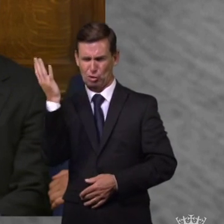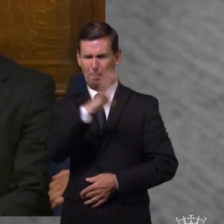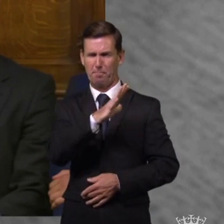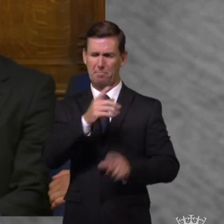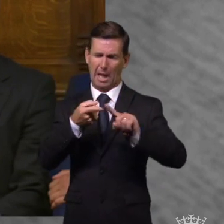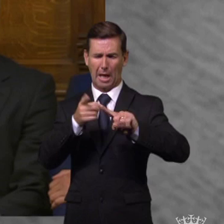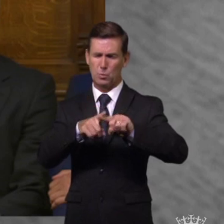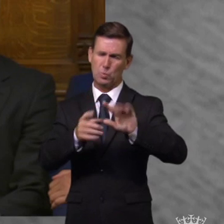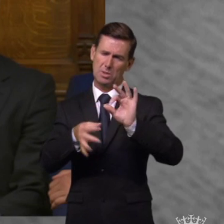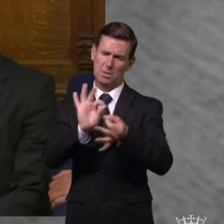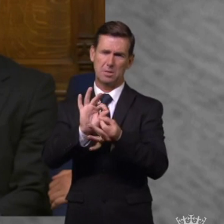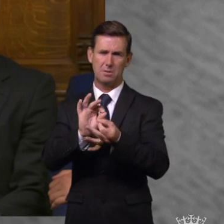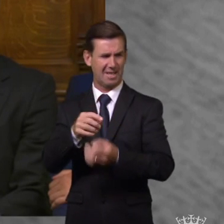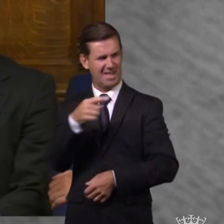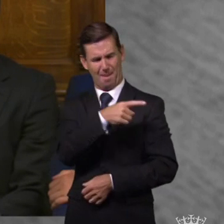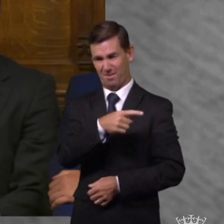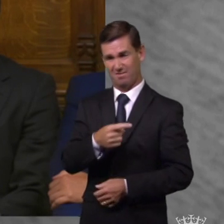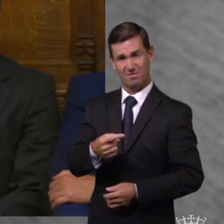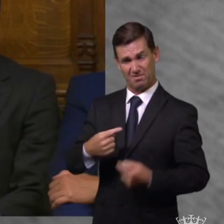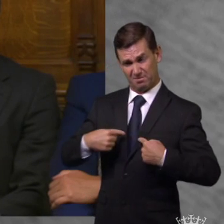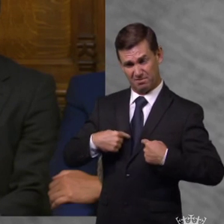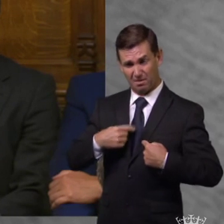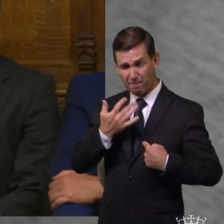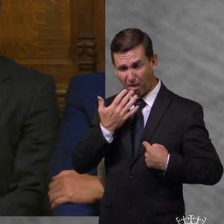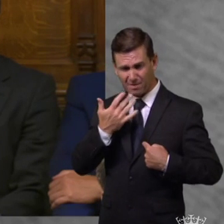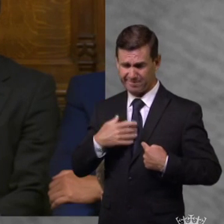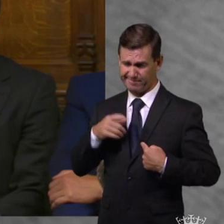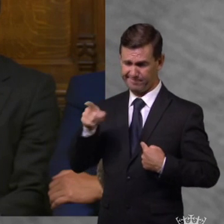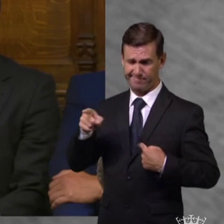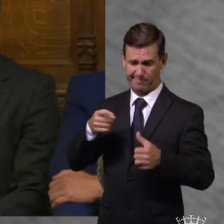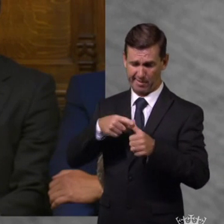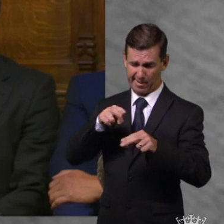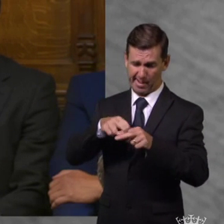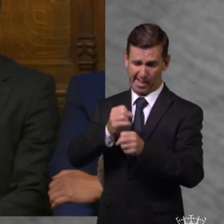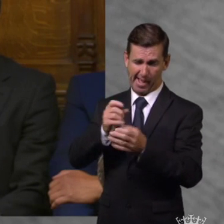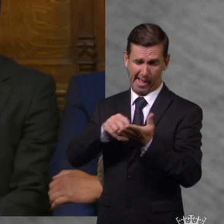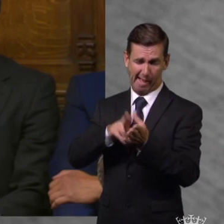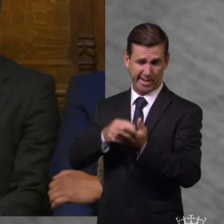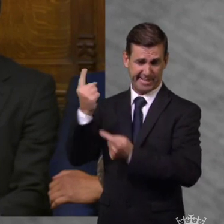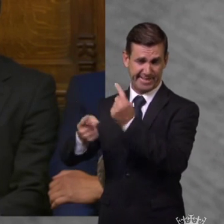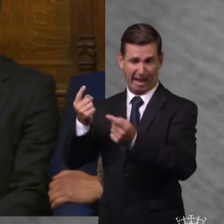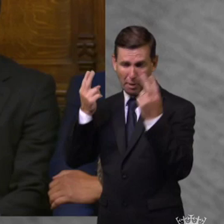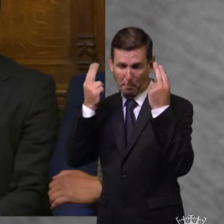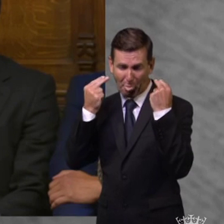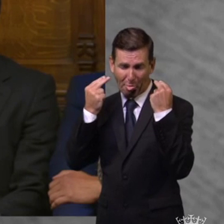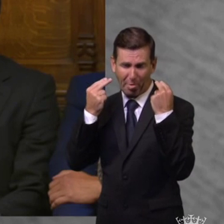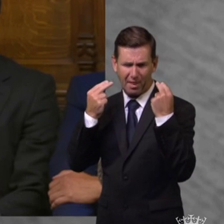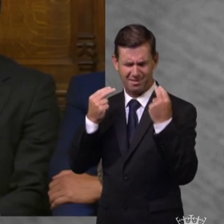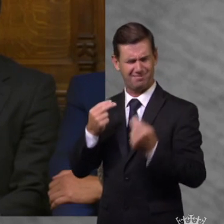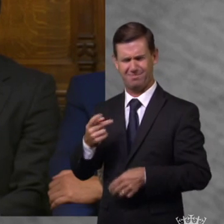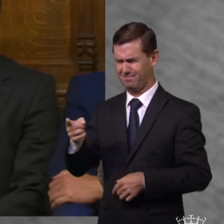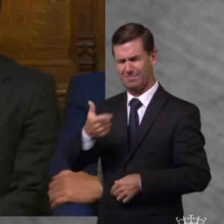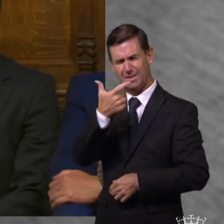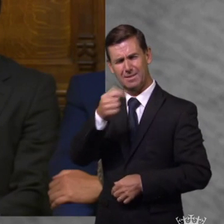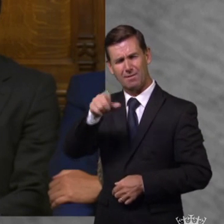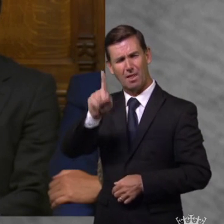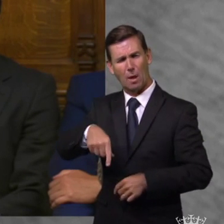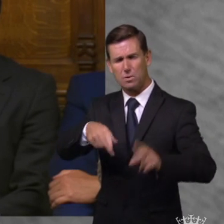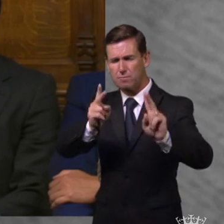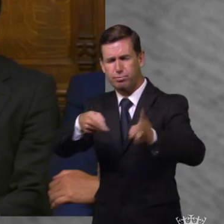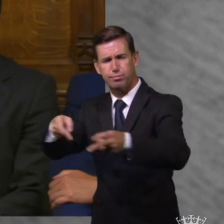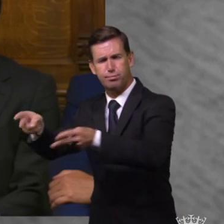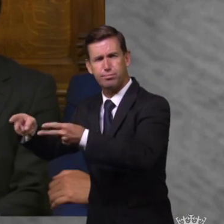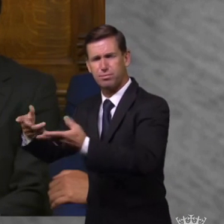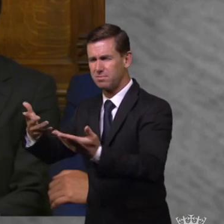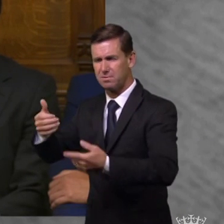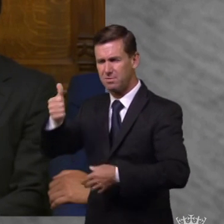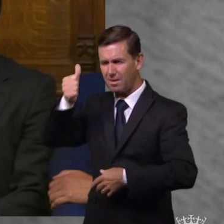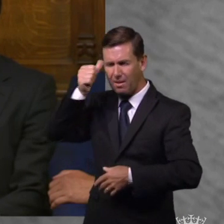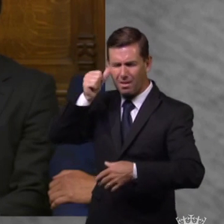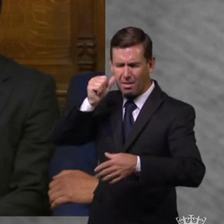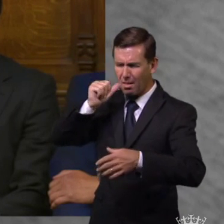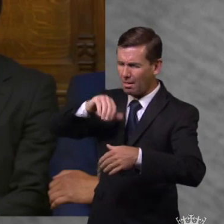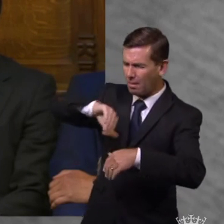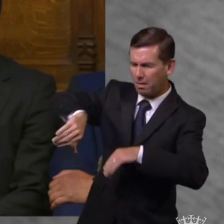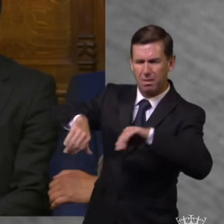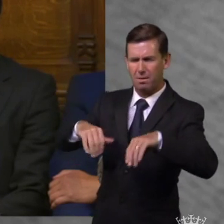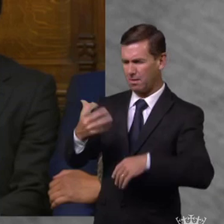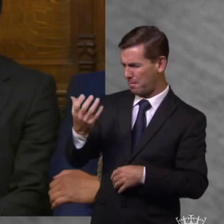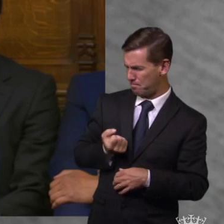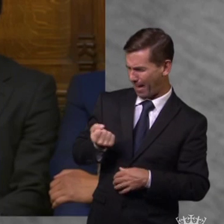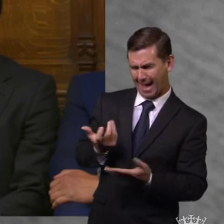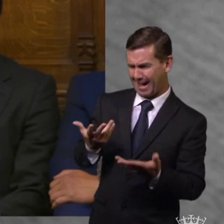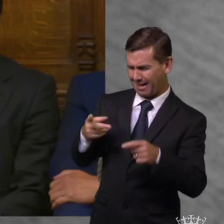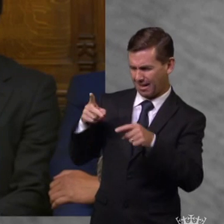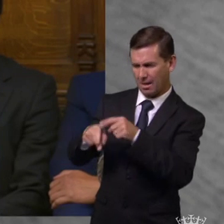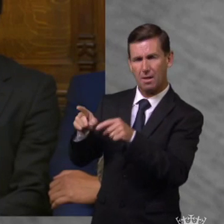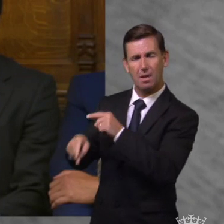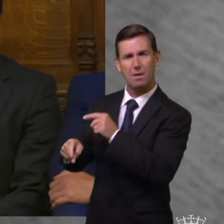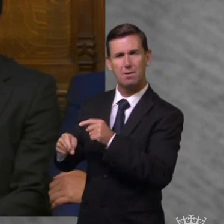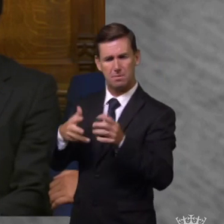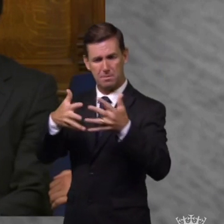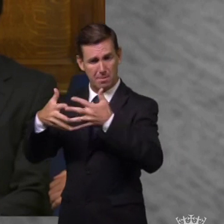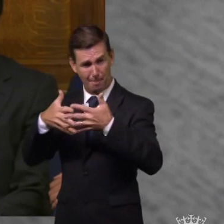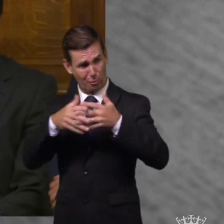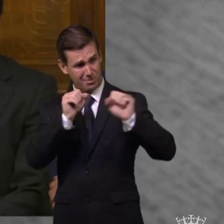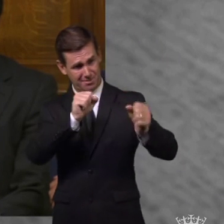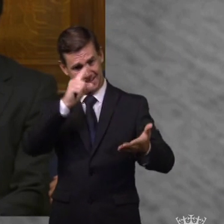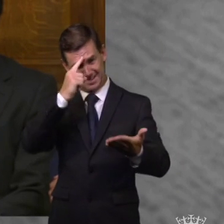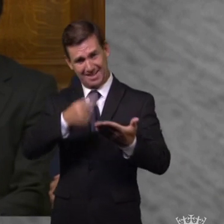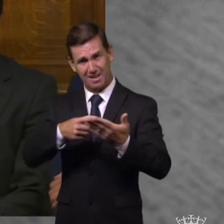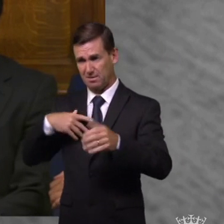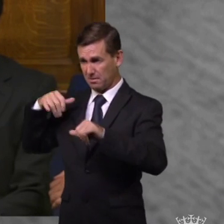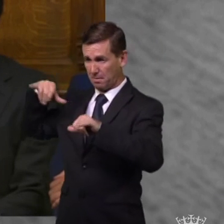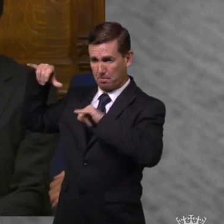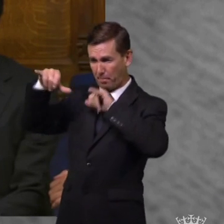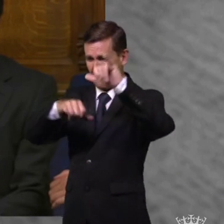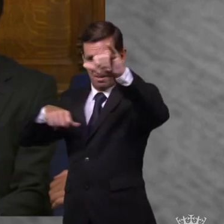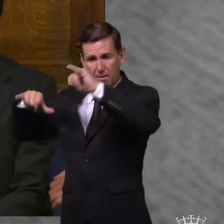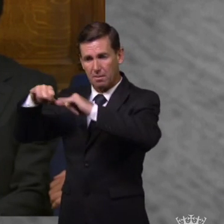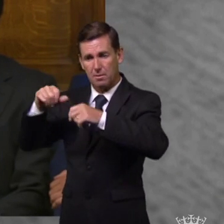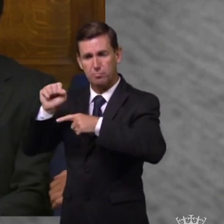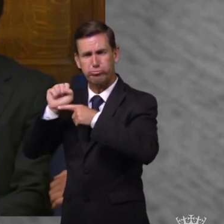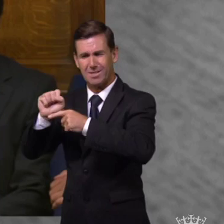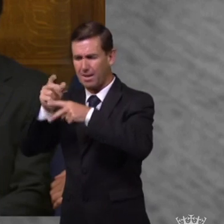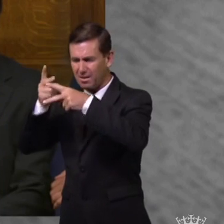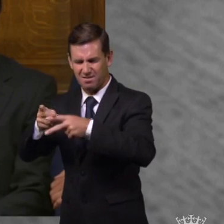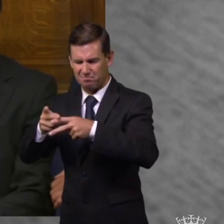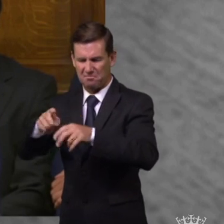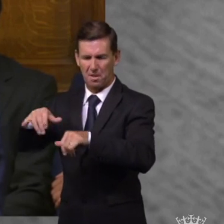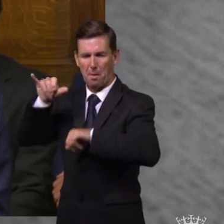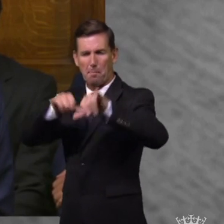Given that the President had blamed the Afghan armed forces, who have lost nearly 70,000 troops in trying to defend Afghanistan, and given that corruption had stripped away much of the pay, money and support of those forces, the American decision to withdraw aircraft cover was almost certainly going to lead us to this situation.